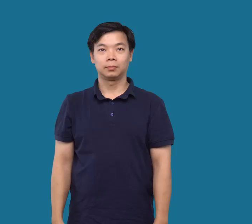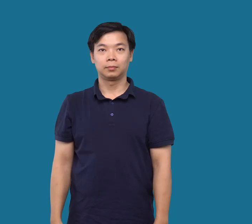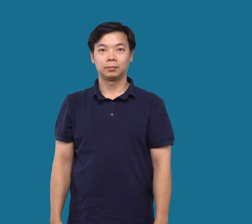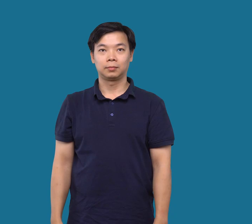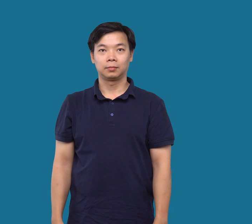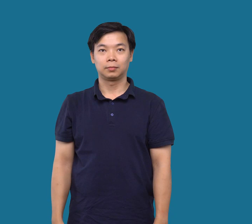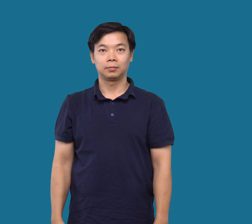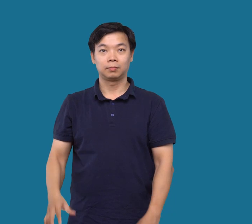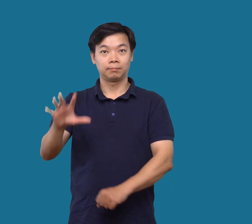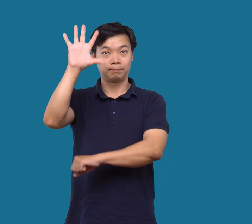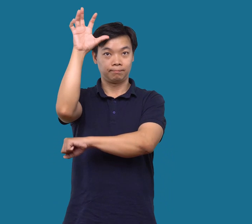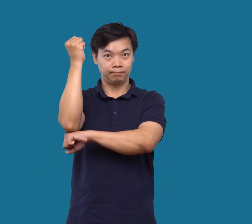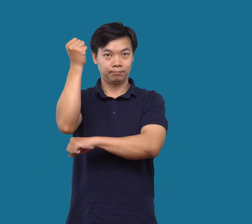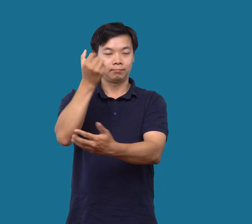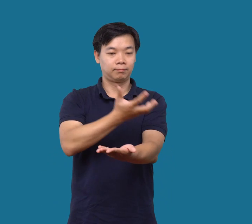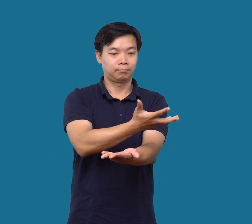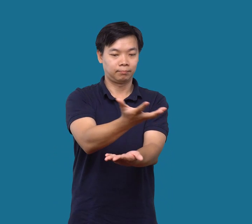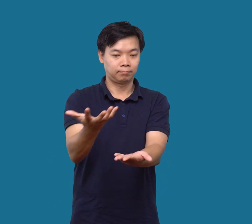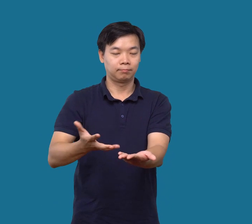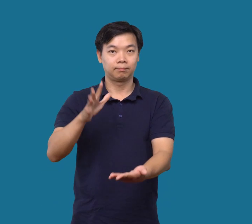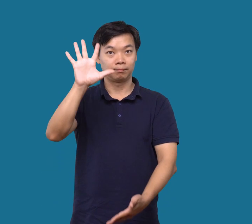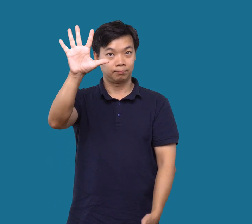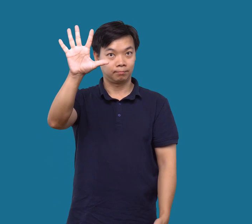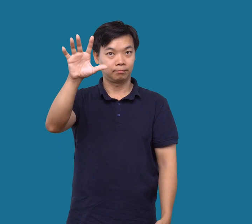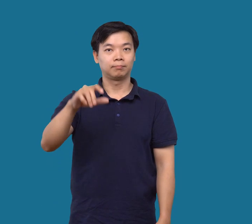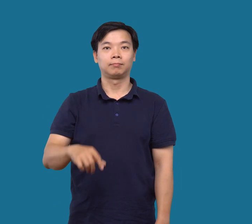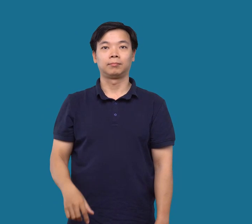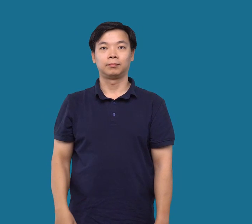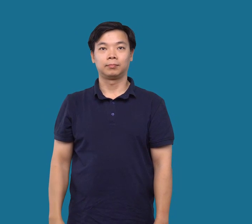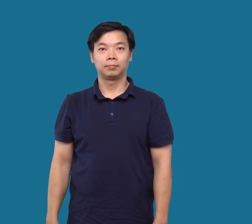ngũ quả